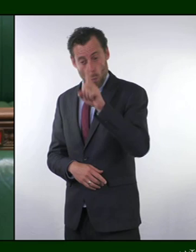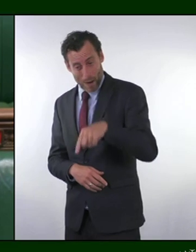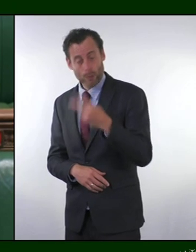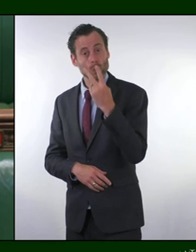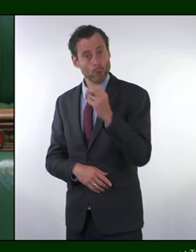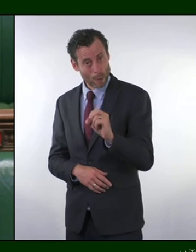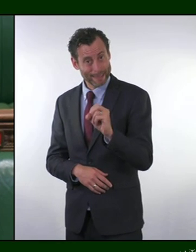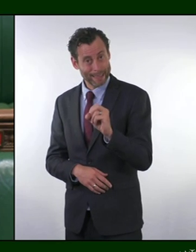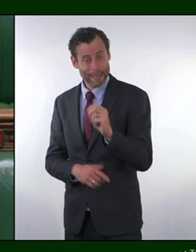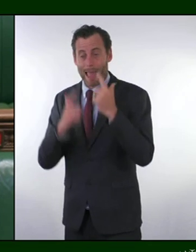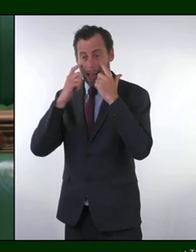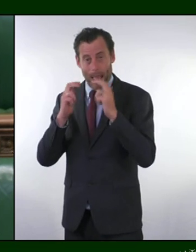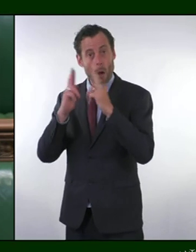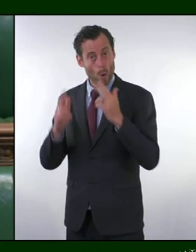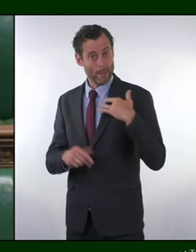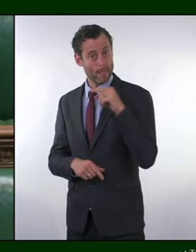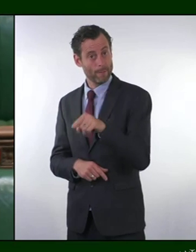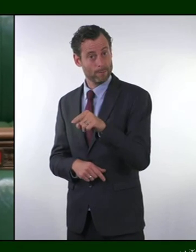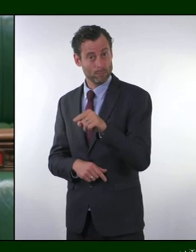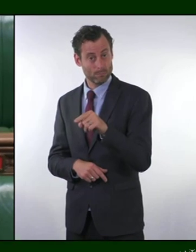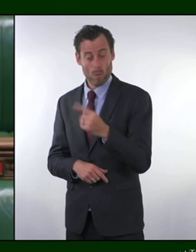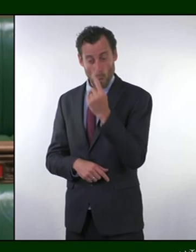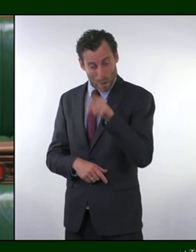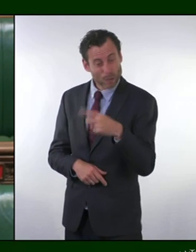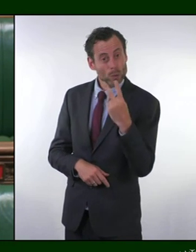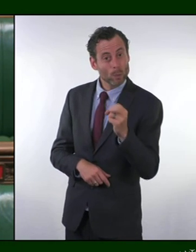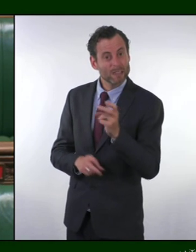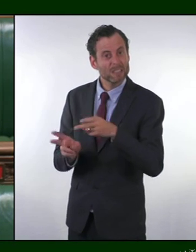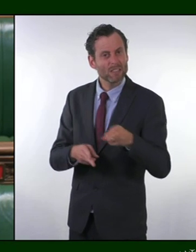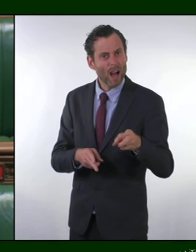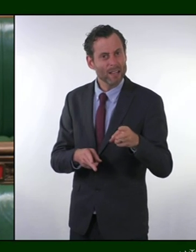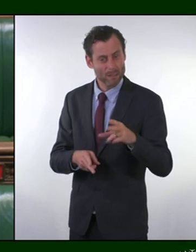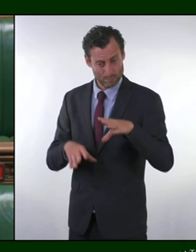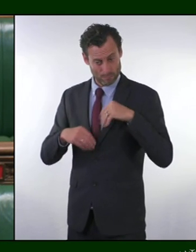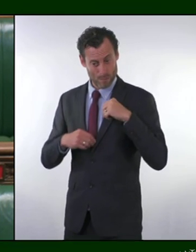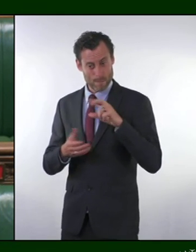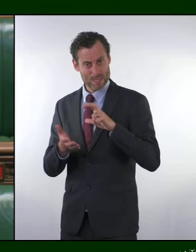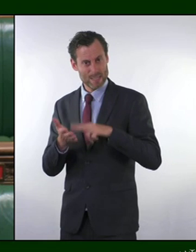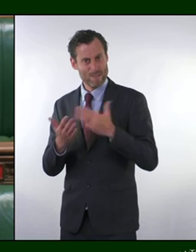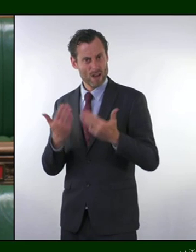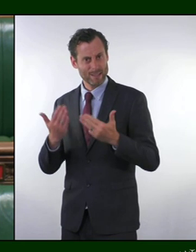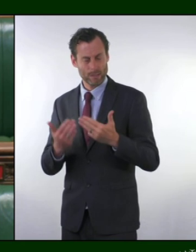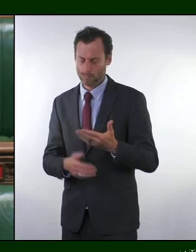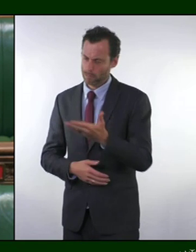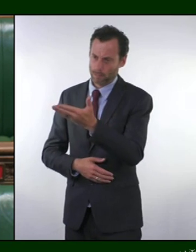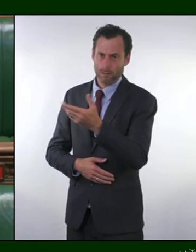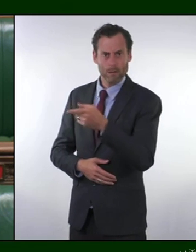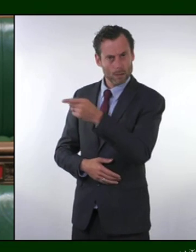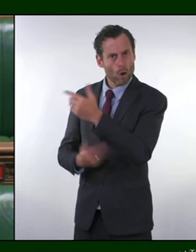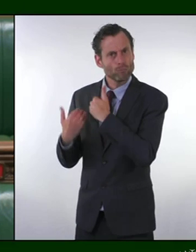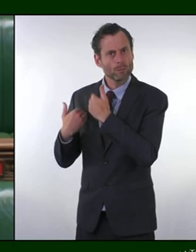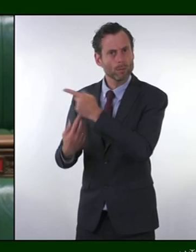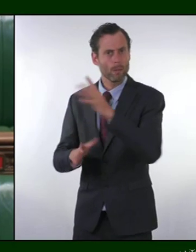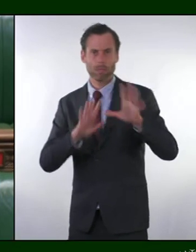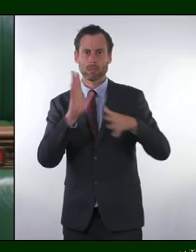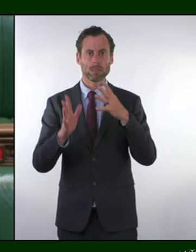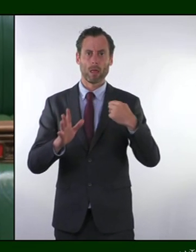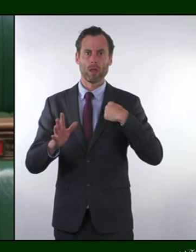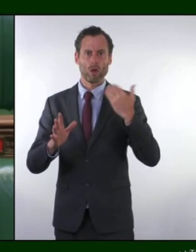One in 20—it is chilling. These are extraordinary numbers, yet the Prime Minister has consistently ducked responsibility for this.